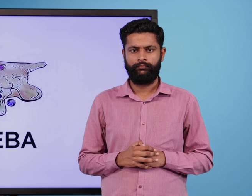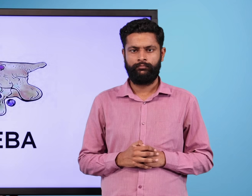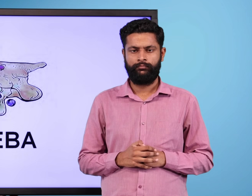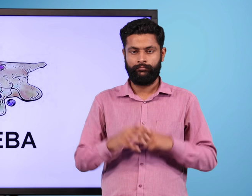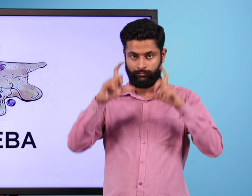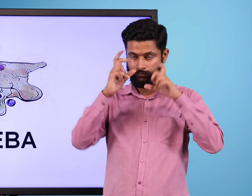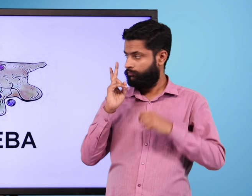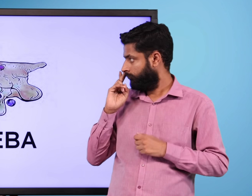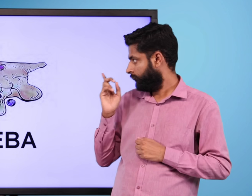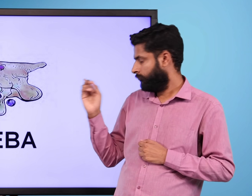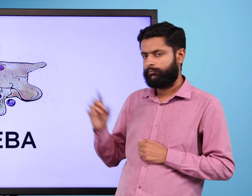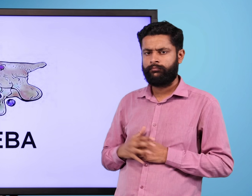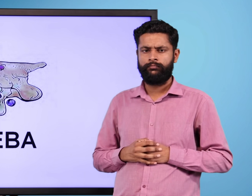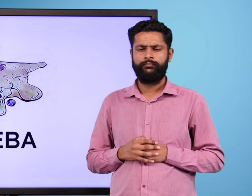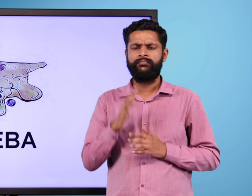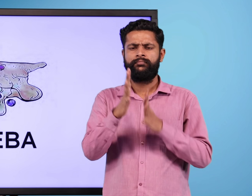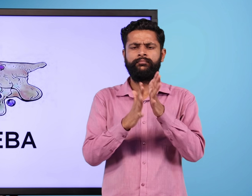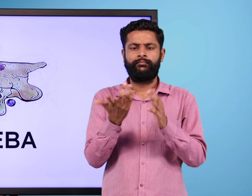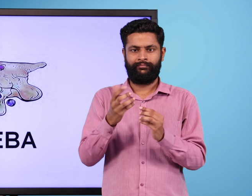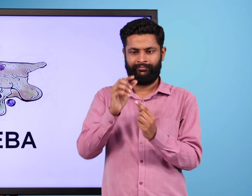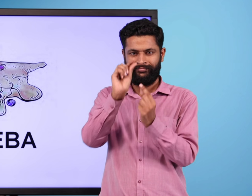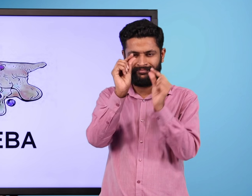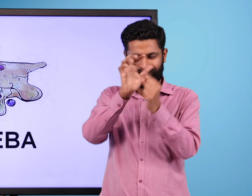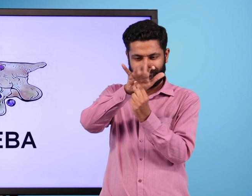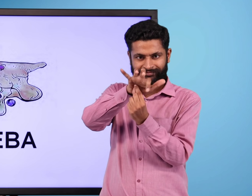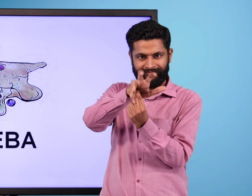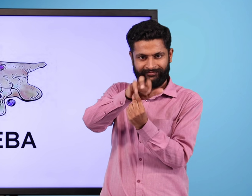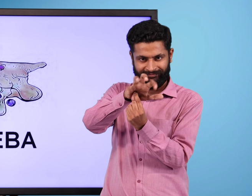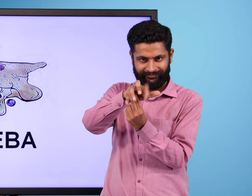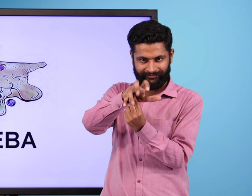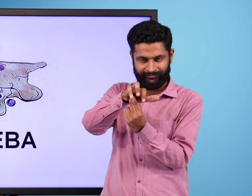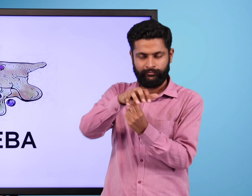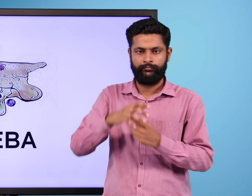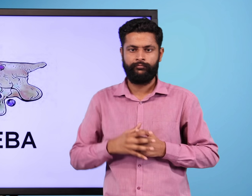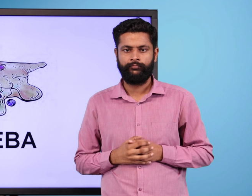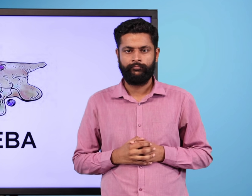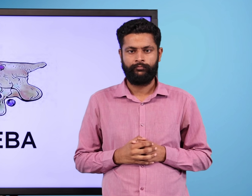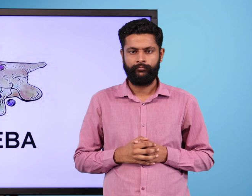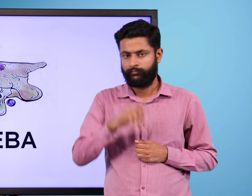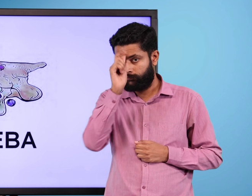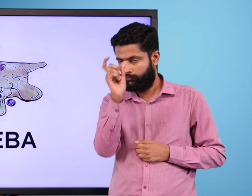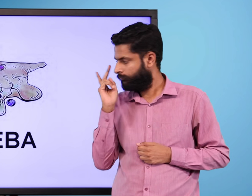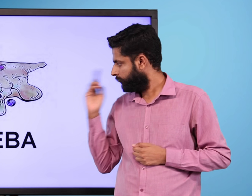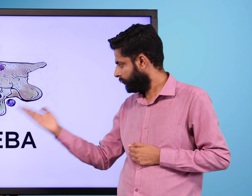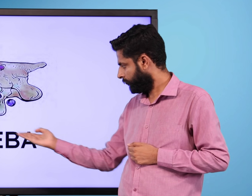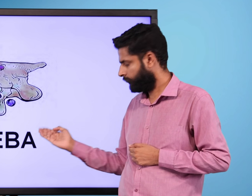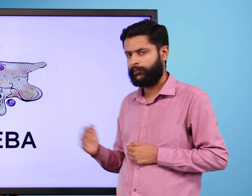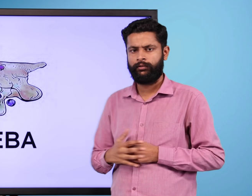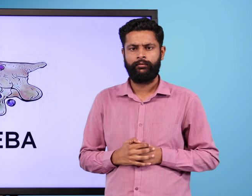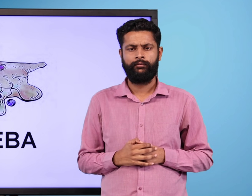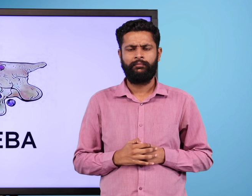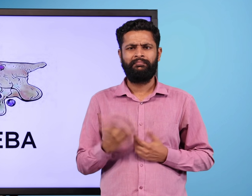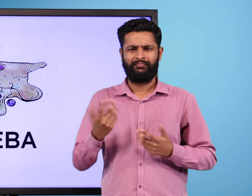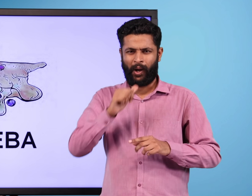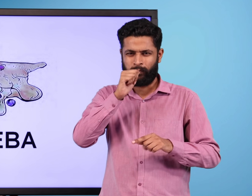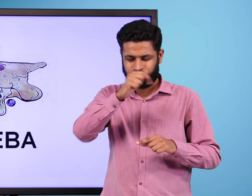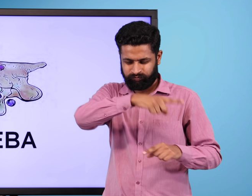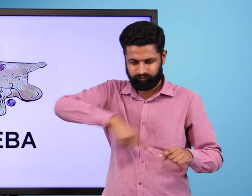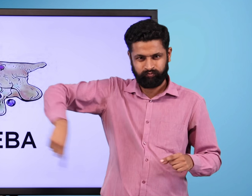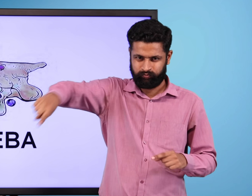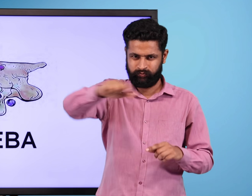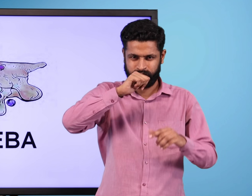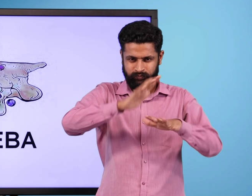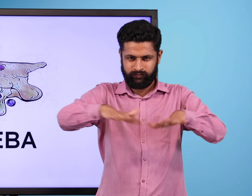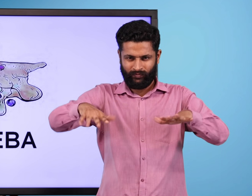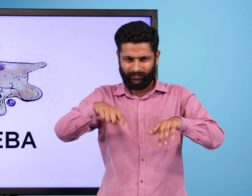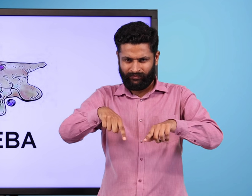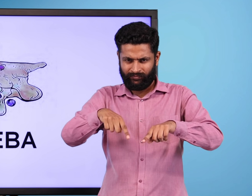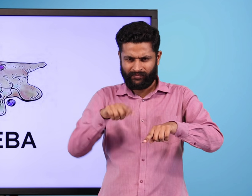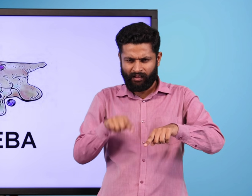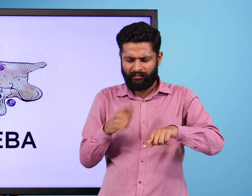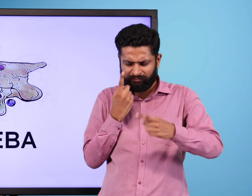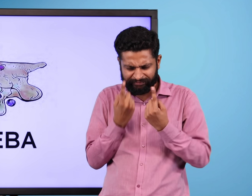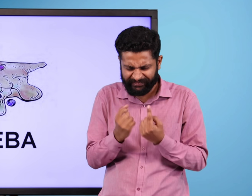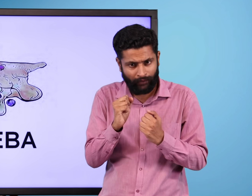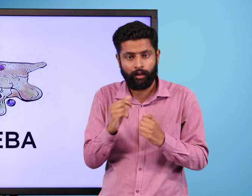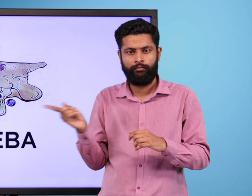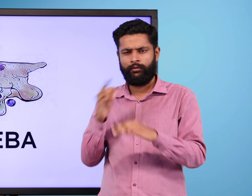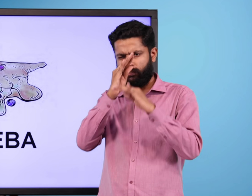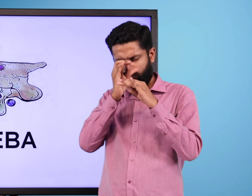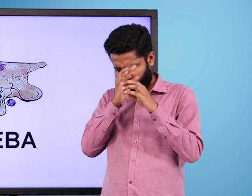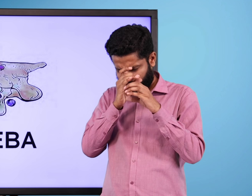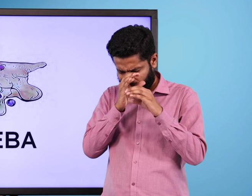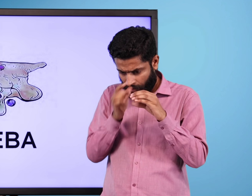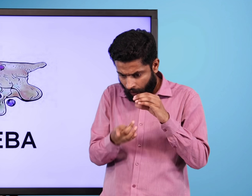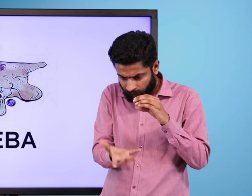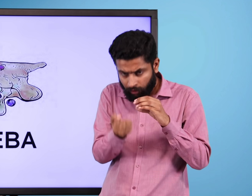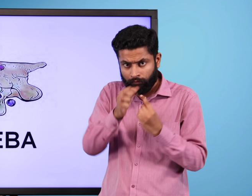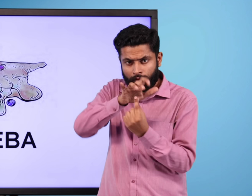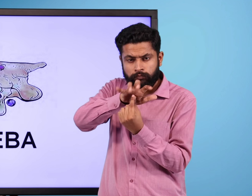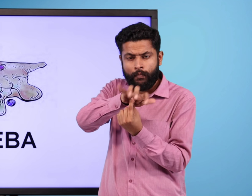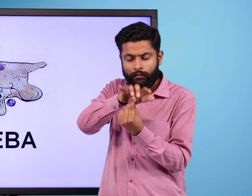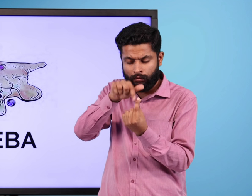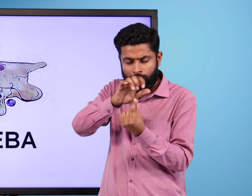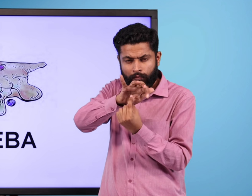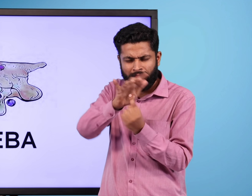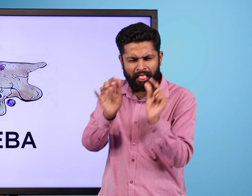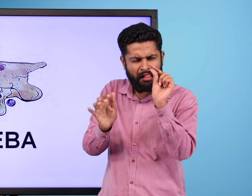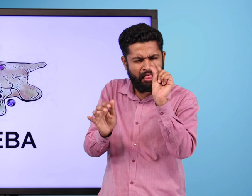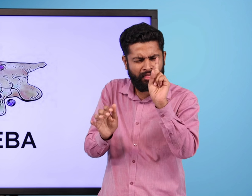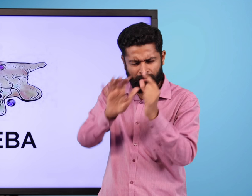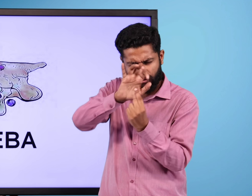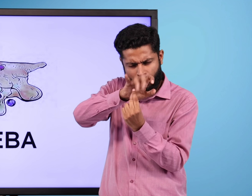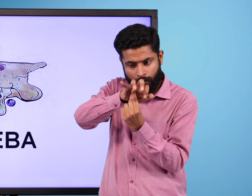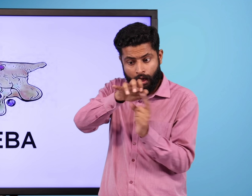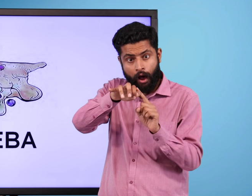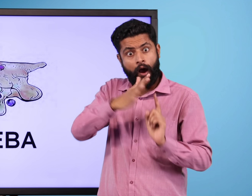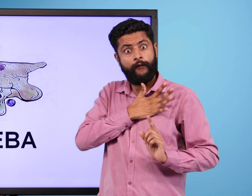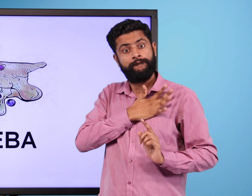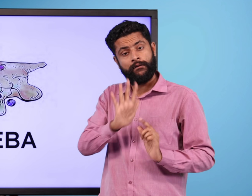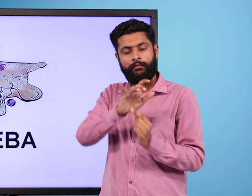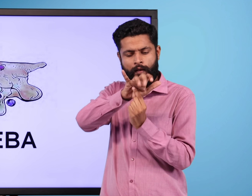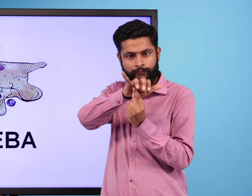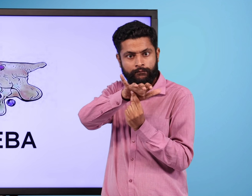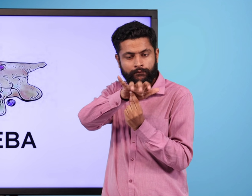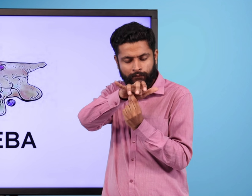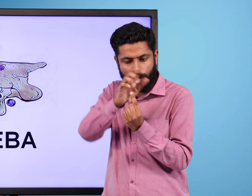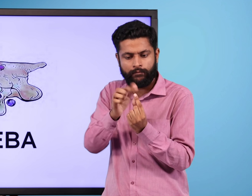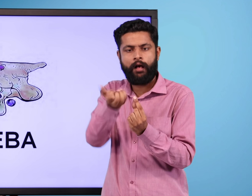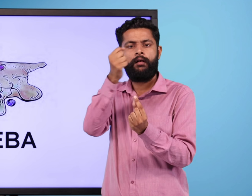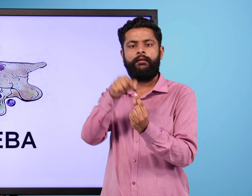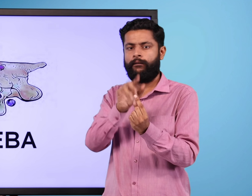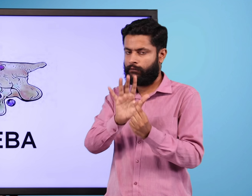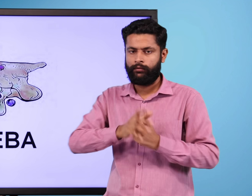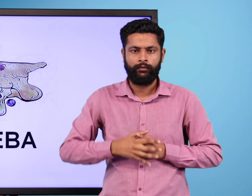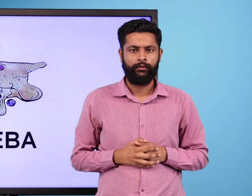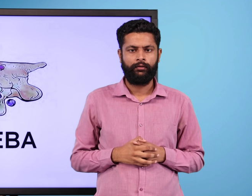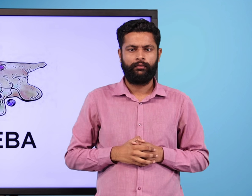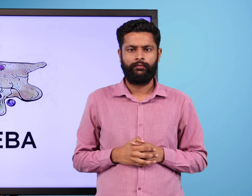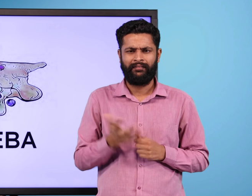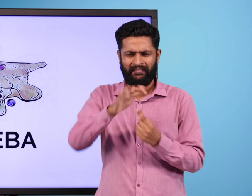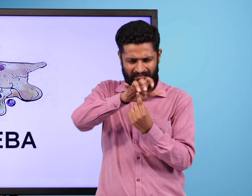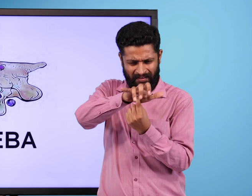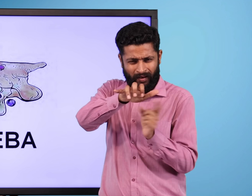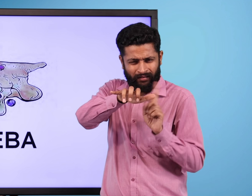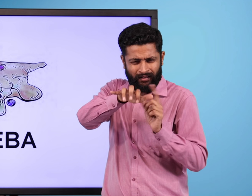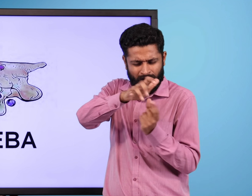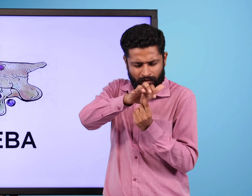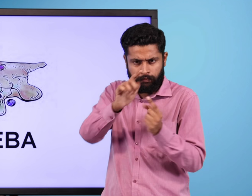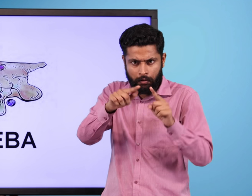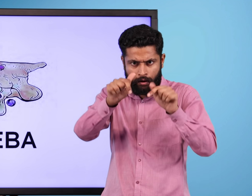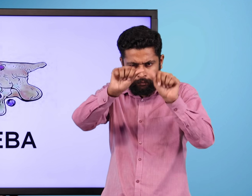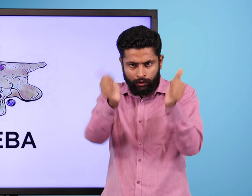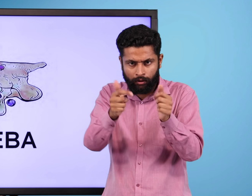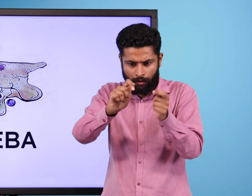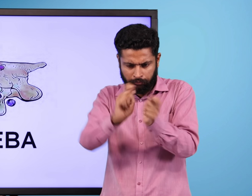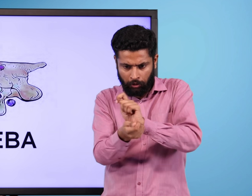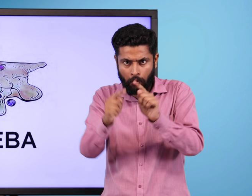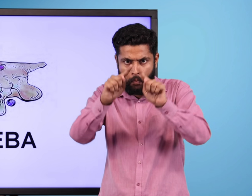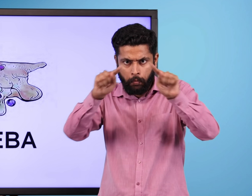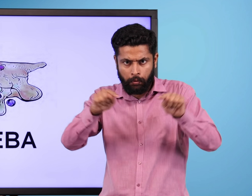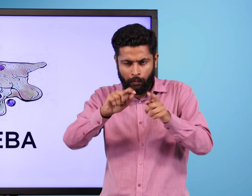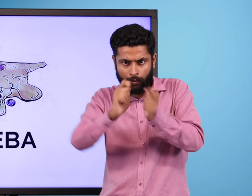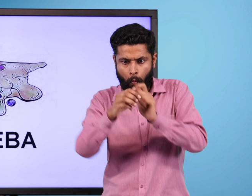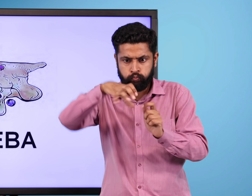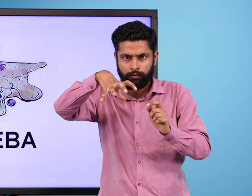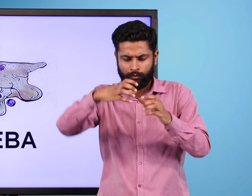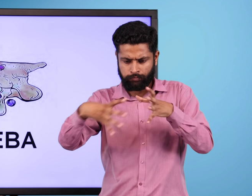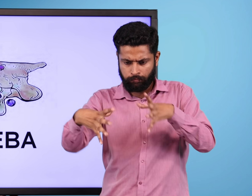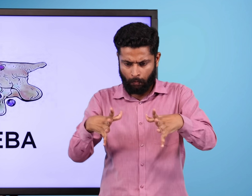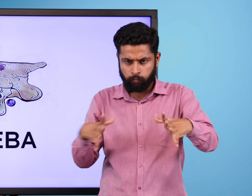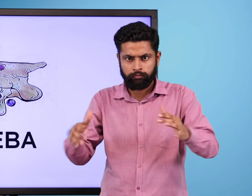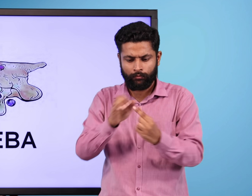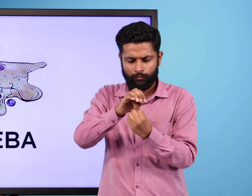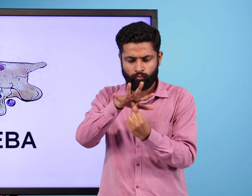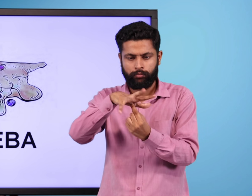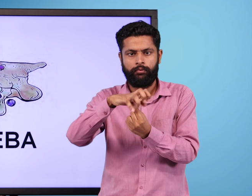Amoeba This is the sign for amoeba. Amoeba is a microscopic single-celled organism found in pond water. Amoeba constantly changes its shape and position.